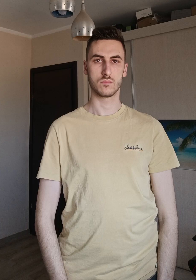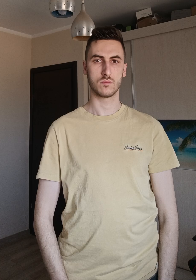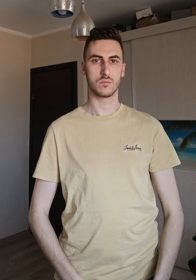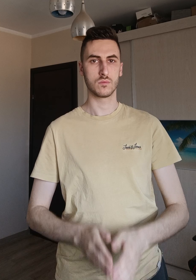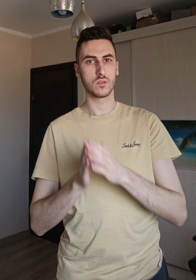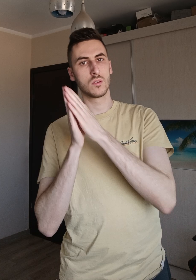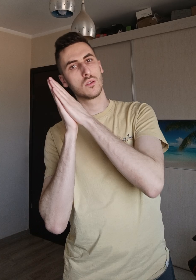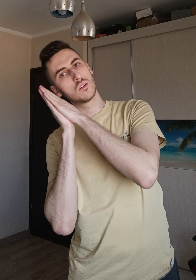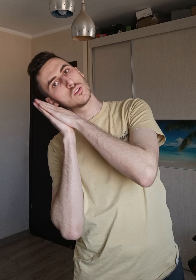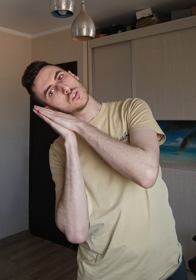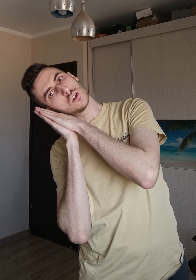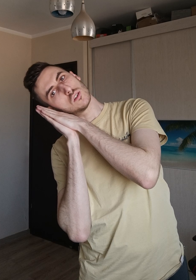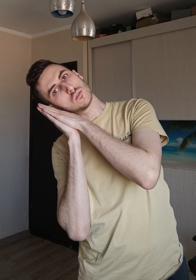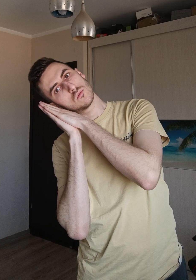לישון